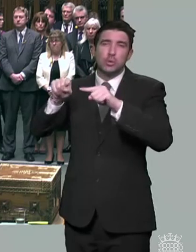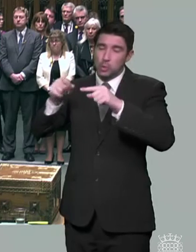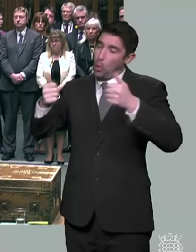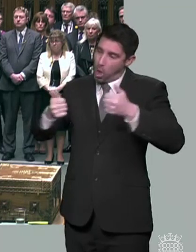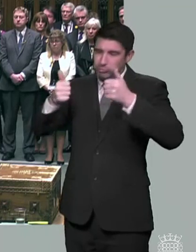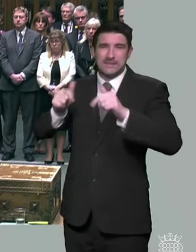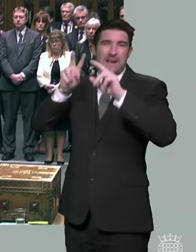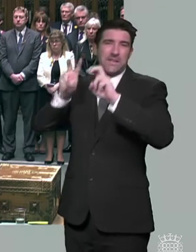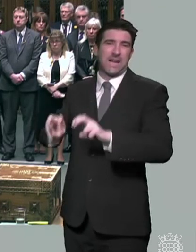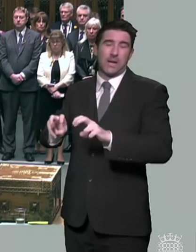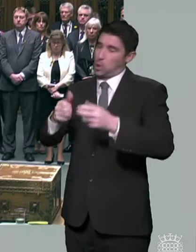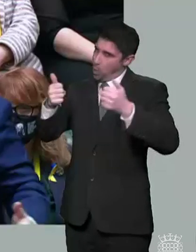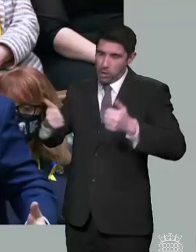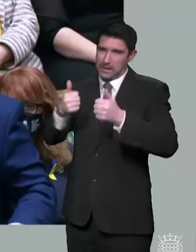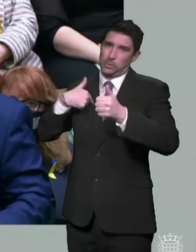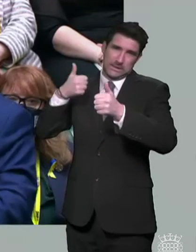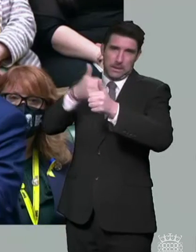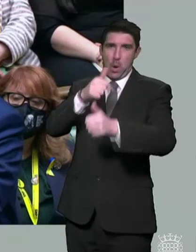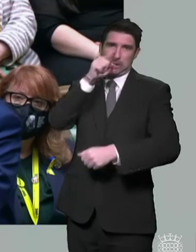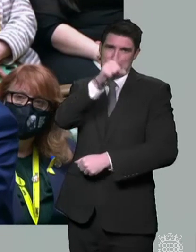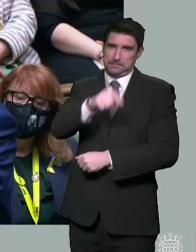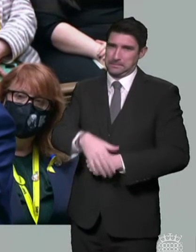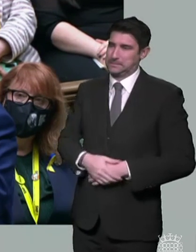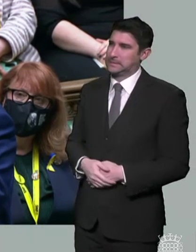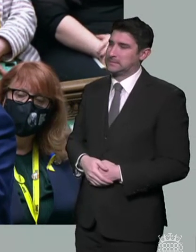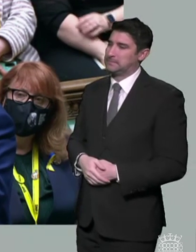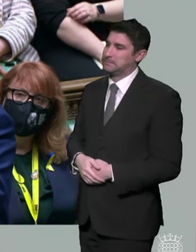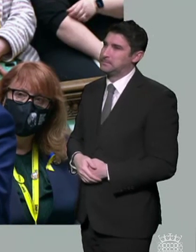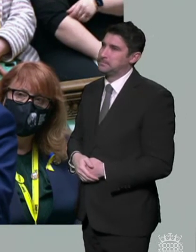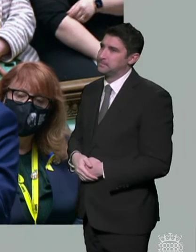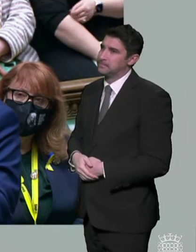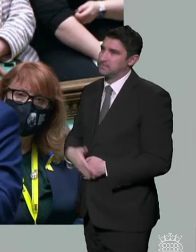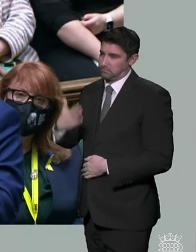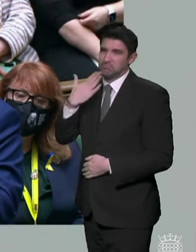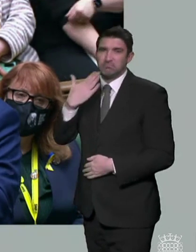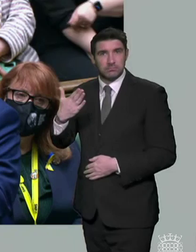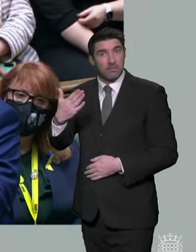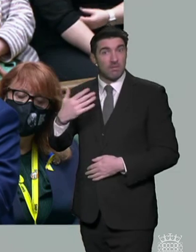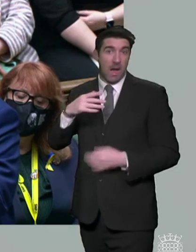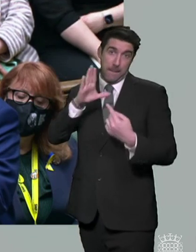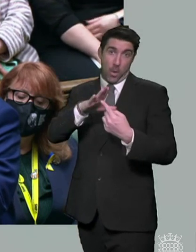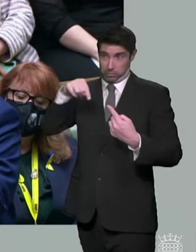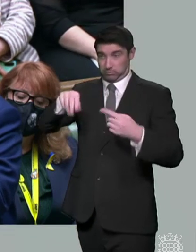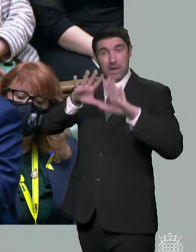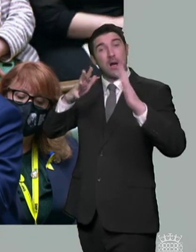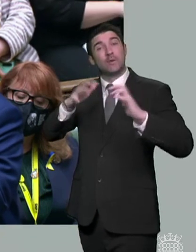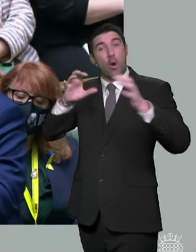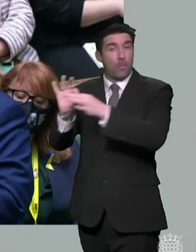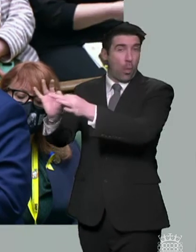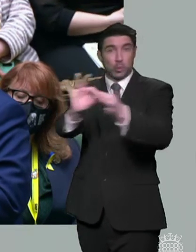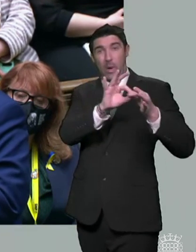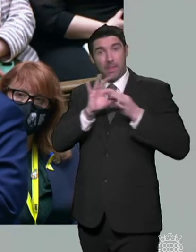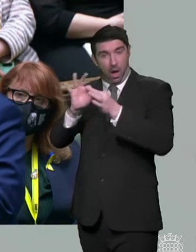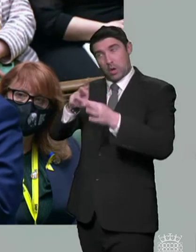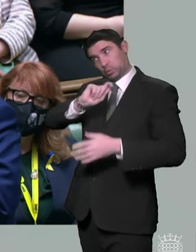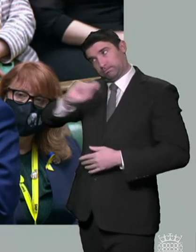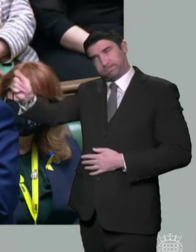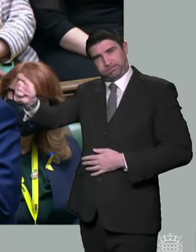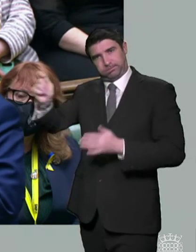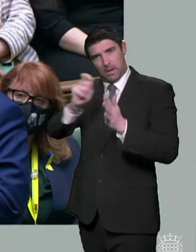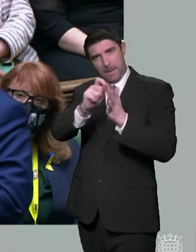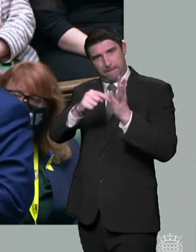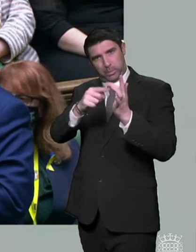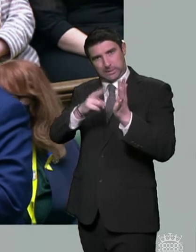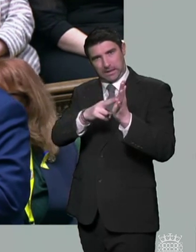I thank the Prime Minister for that answer. Let us work together across this House to ensure that Putin is prosecuted and held to account.